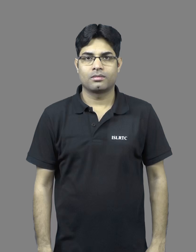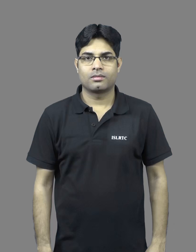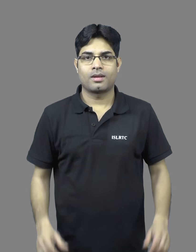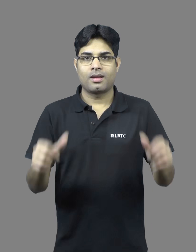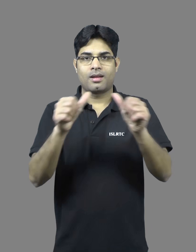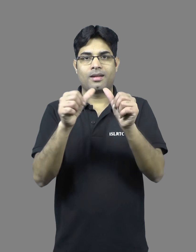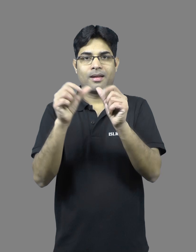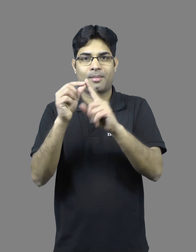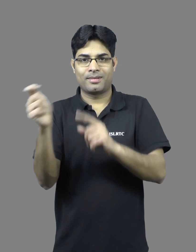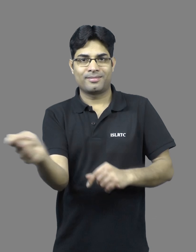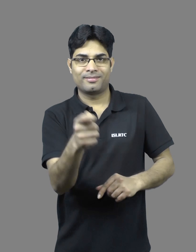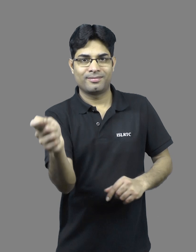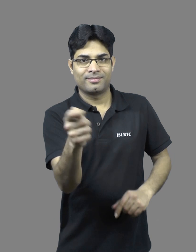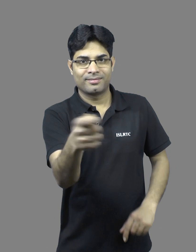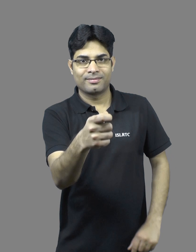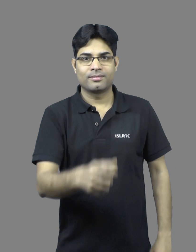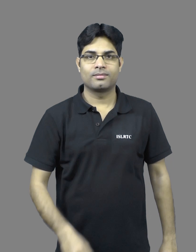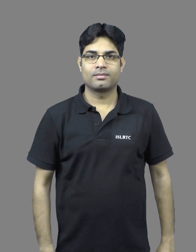Aam Aadmi Party (AAP)